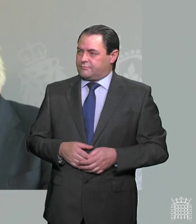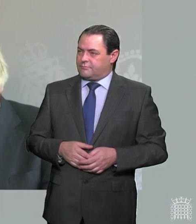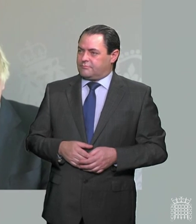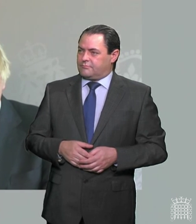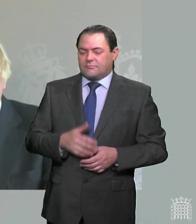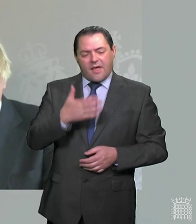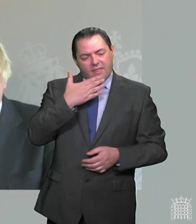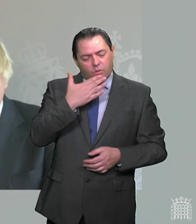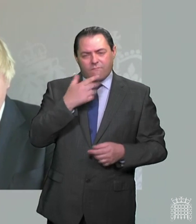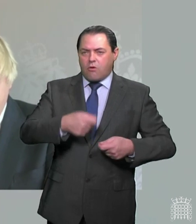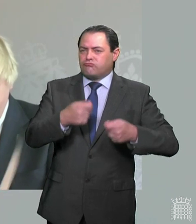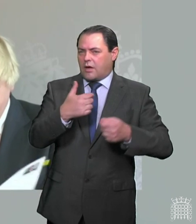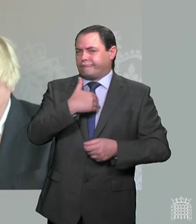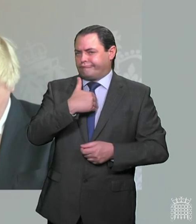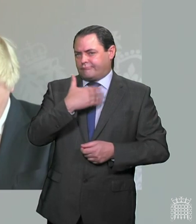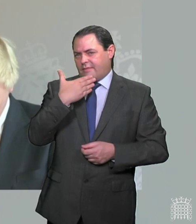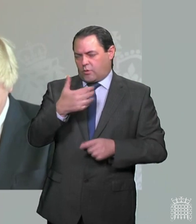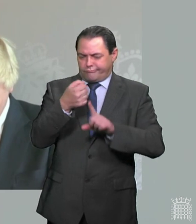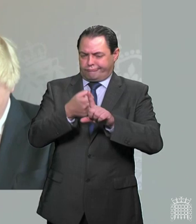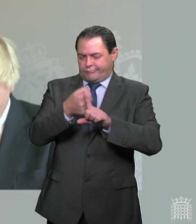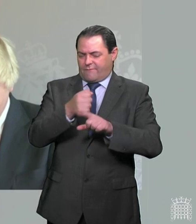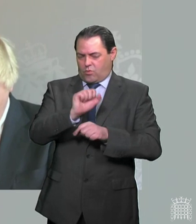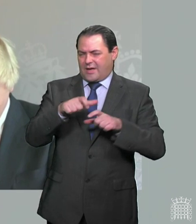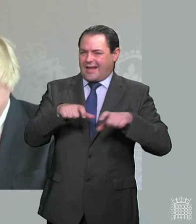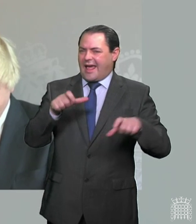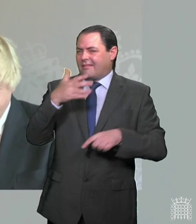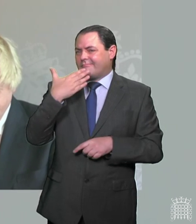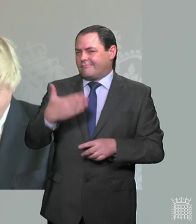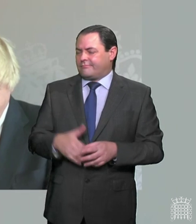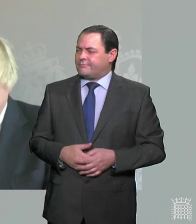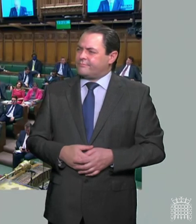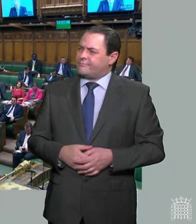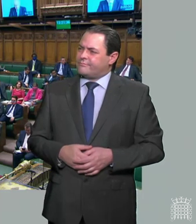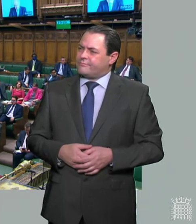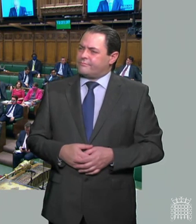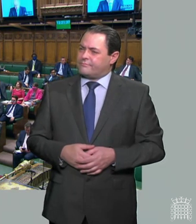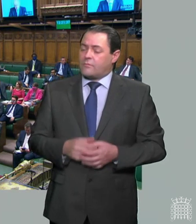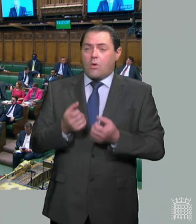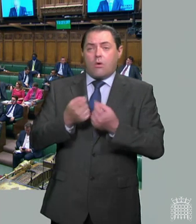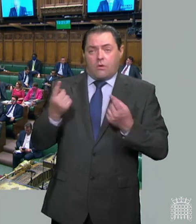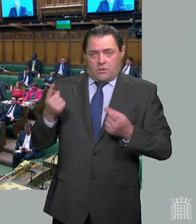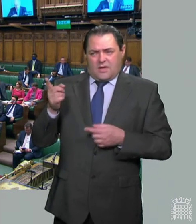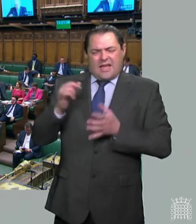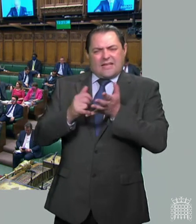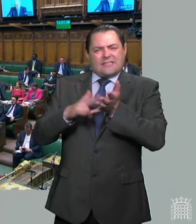I thank him for the lobbying that he has put in today.